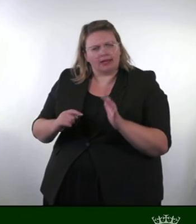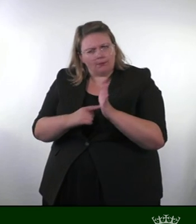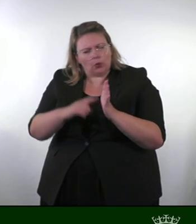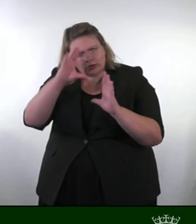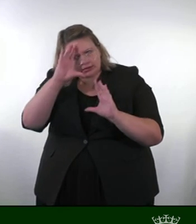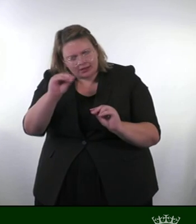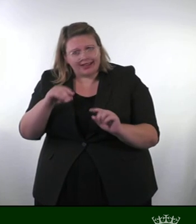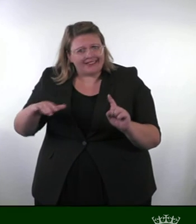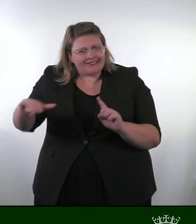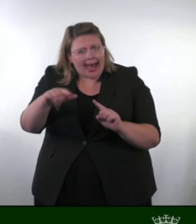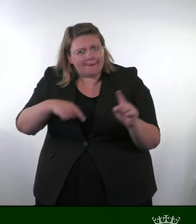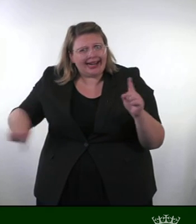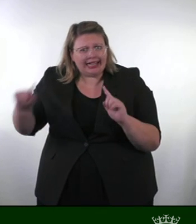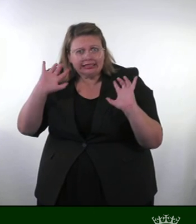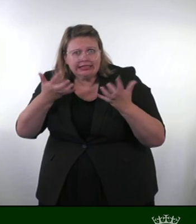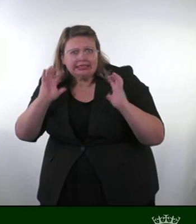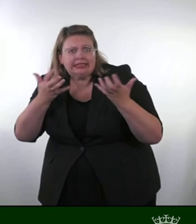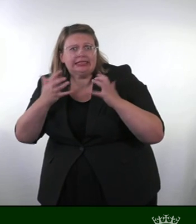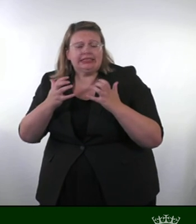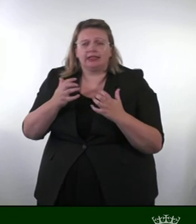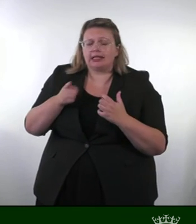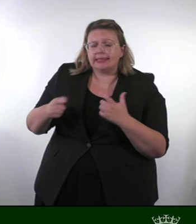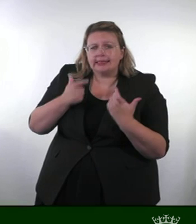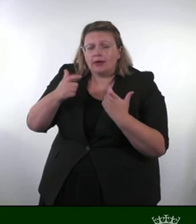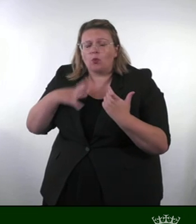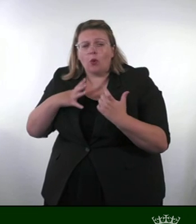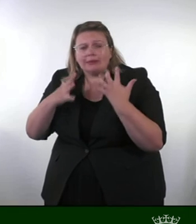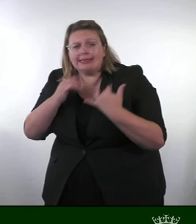In the past few weeks, they have been sent all over the country or told there are no tests.